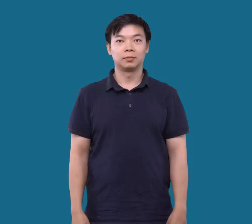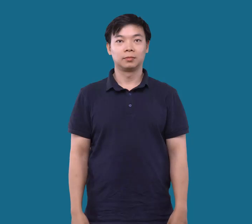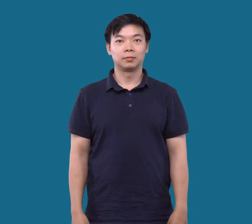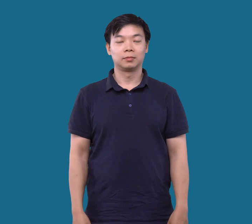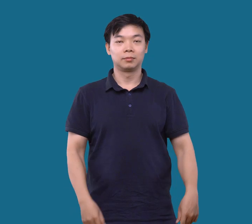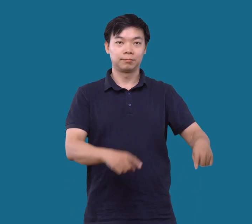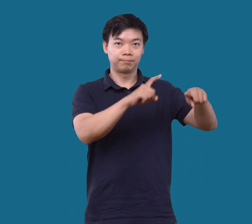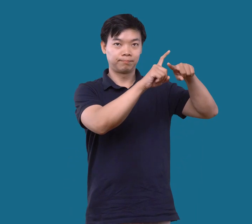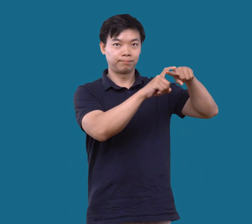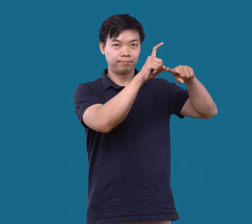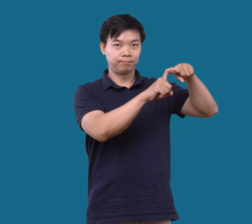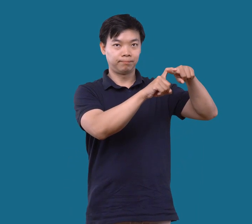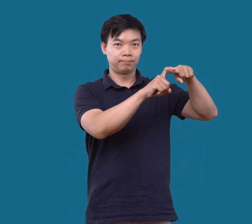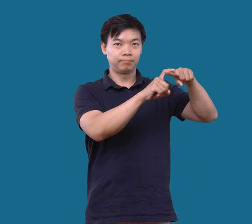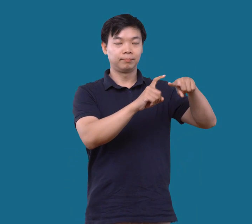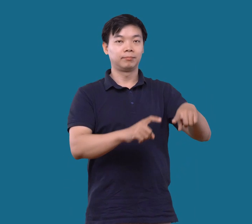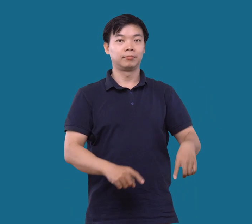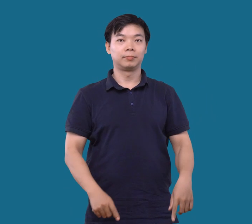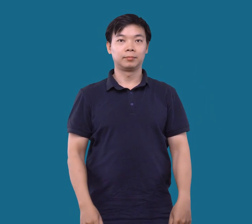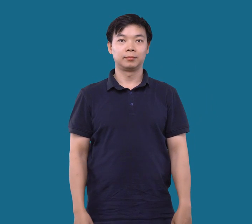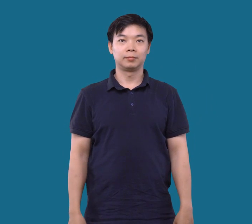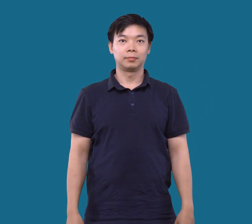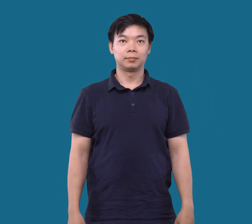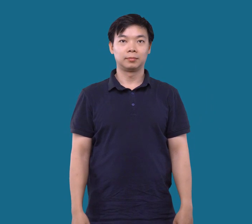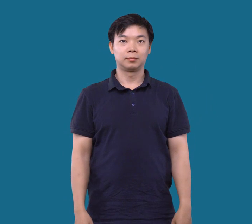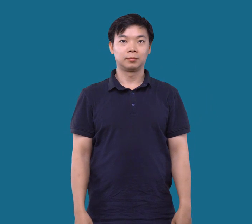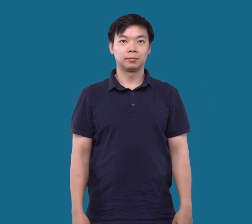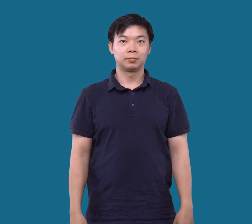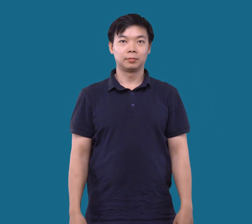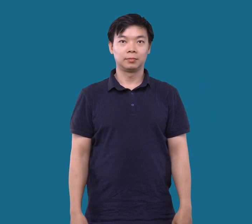móc áo